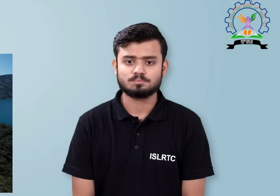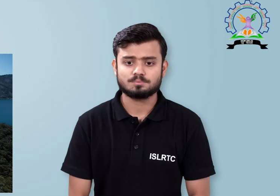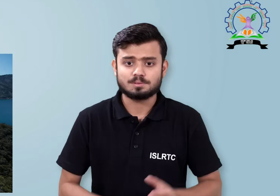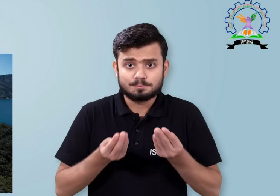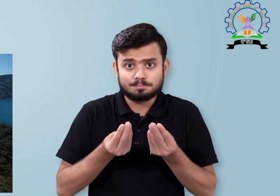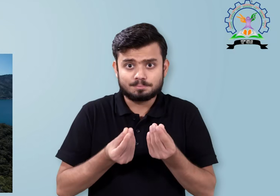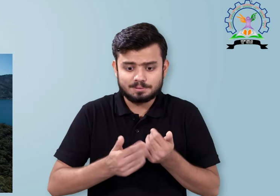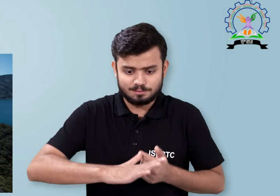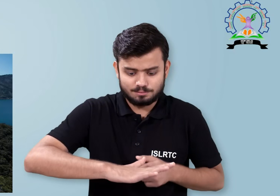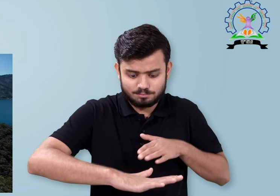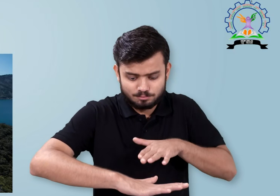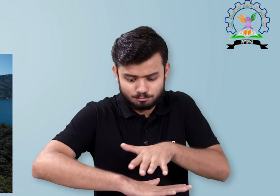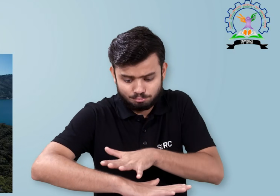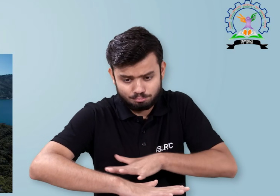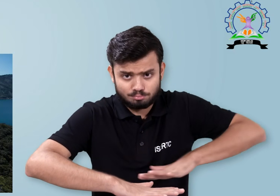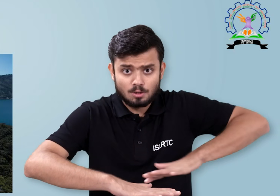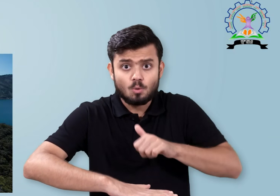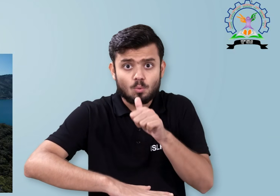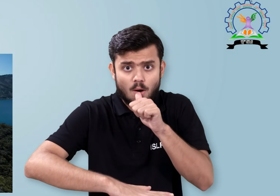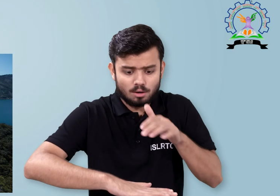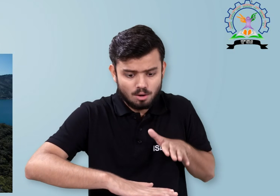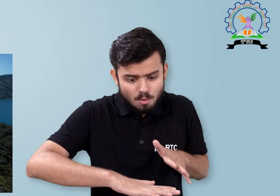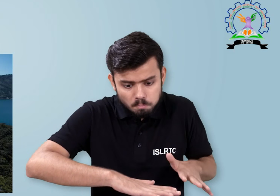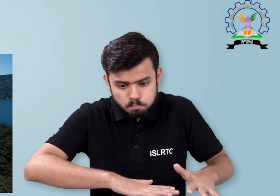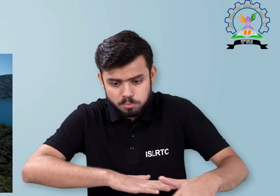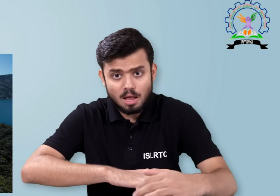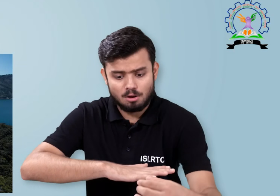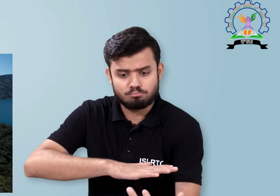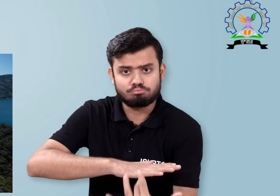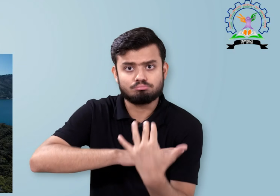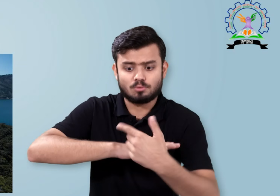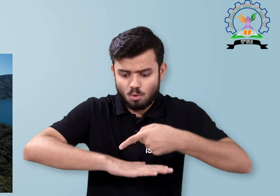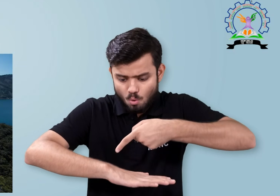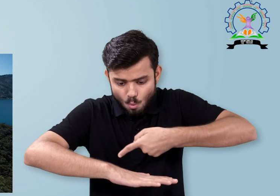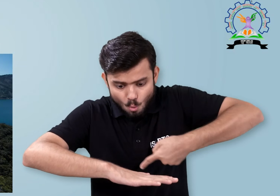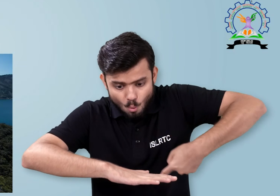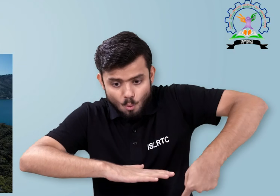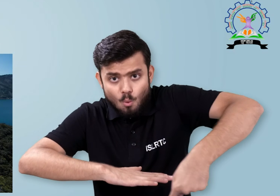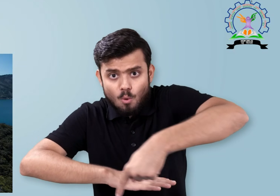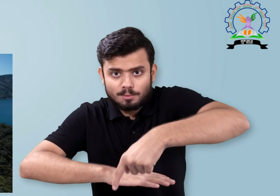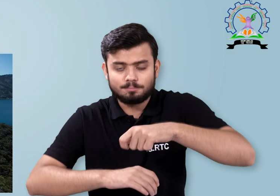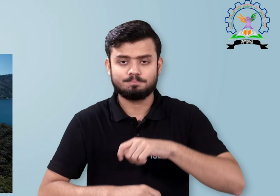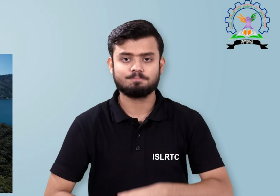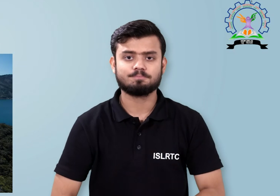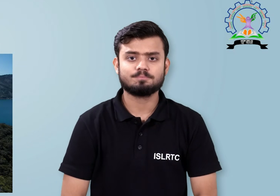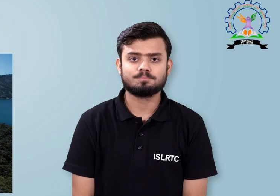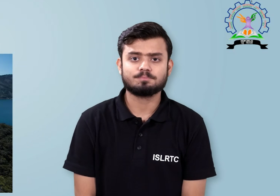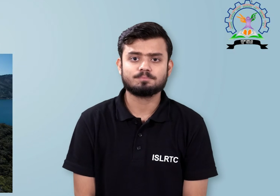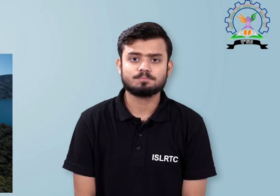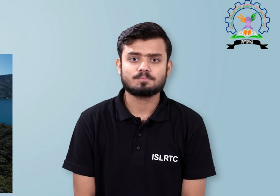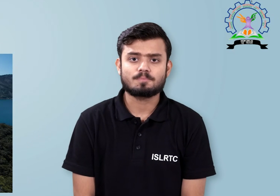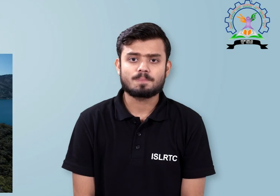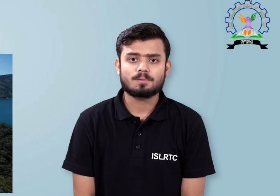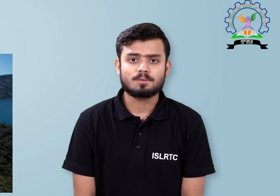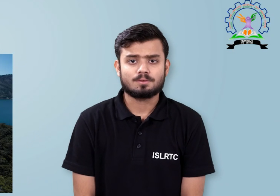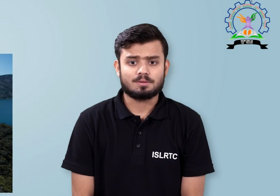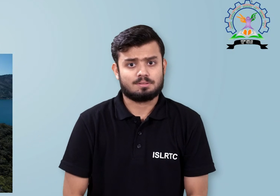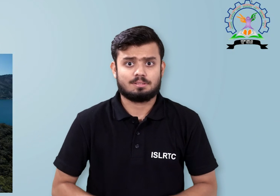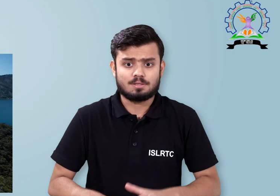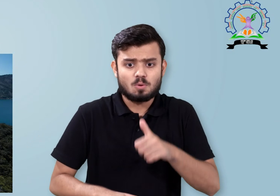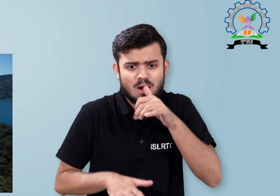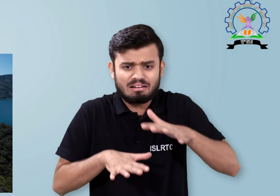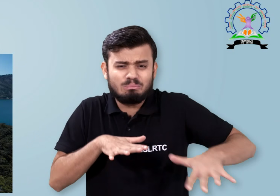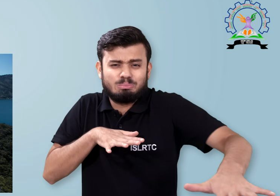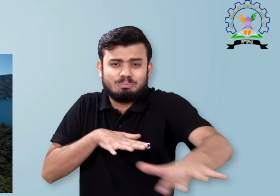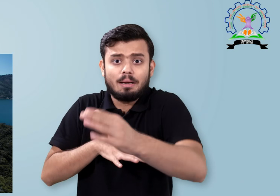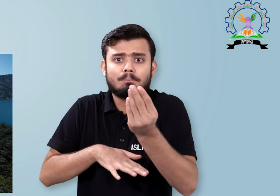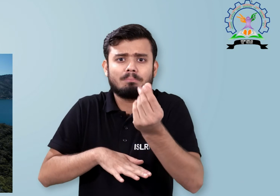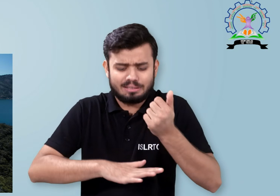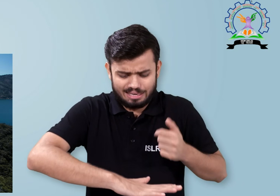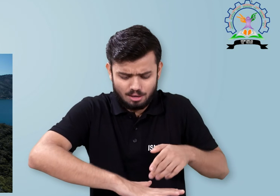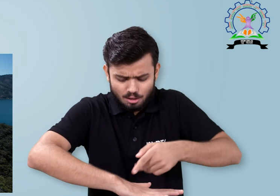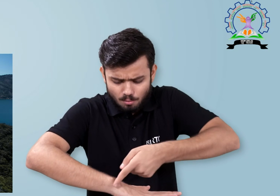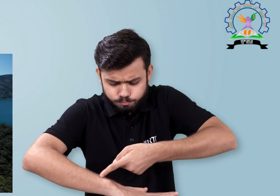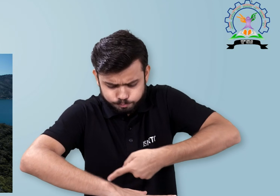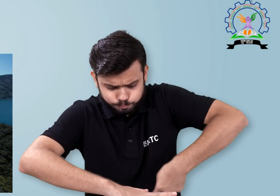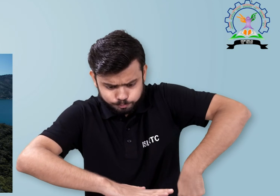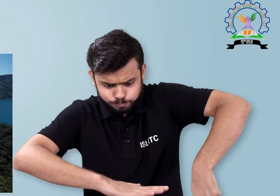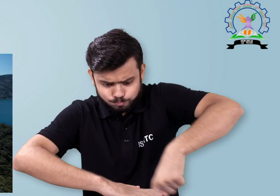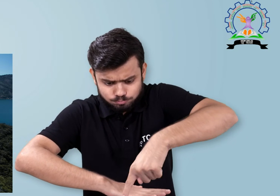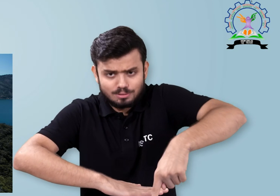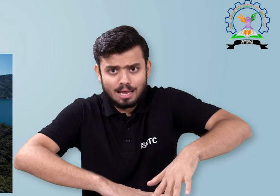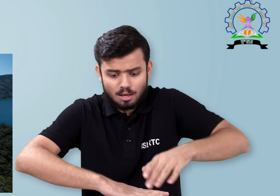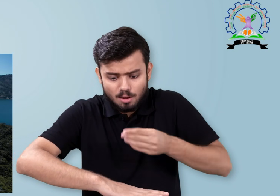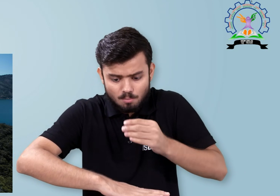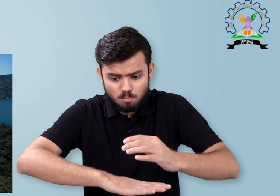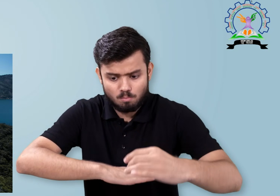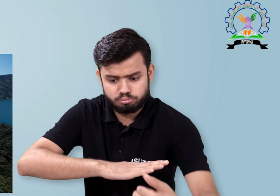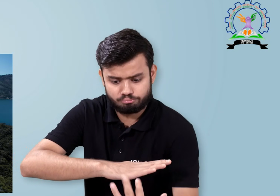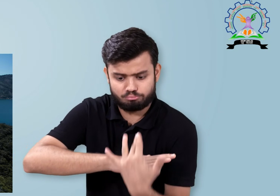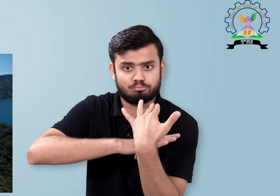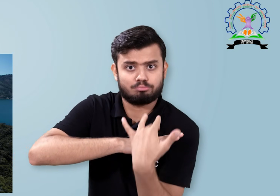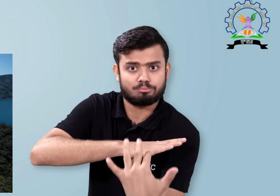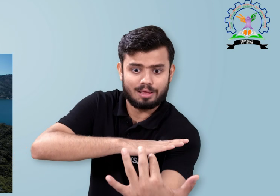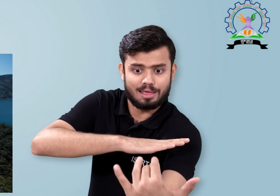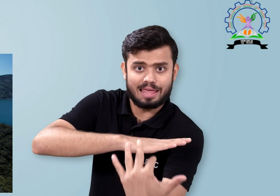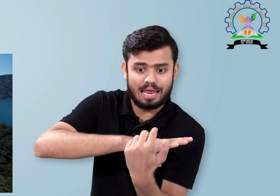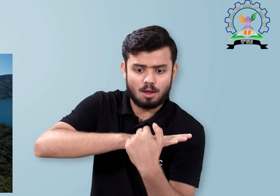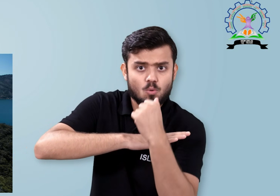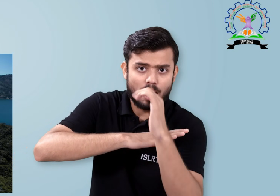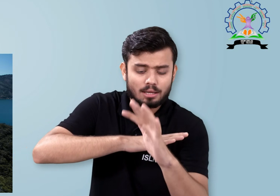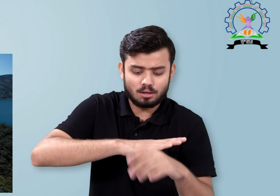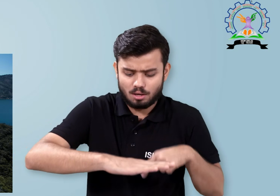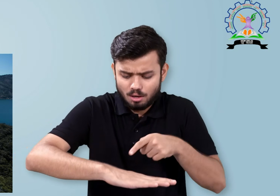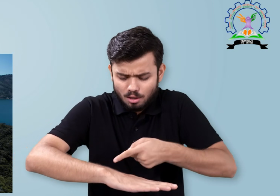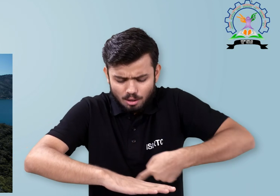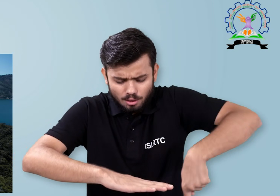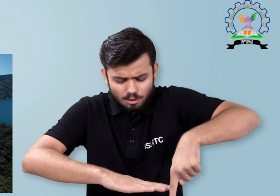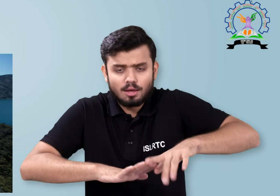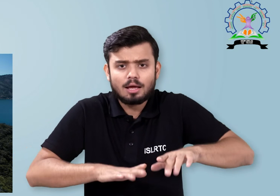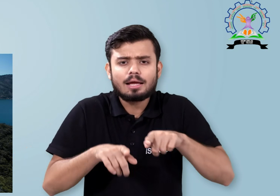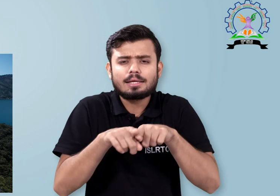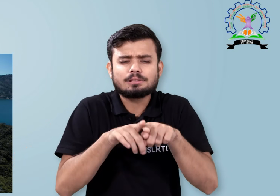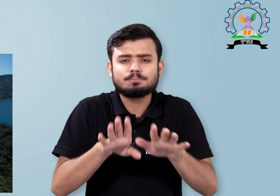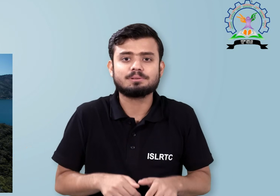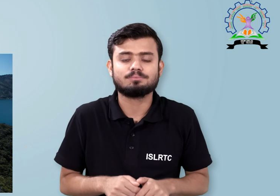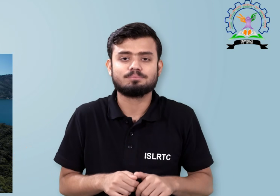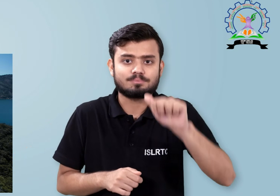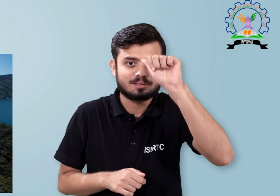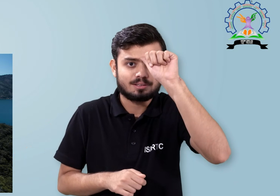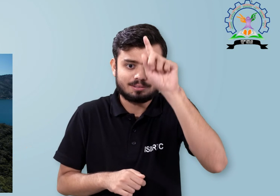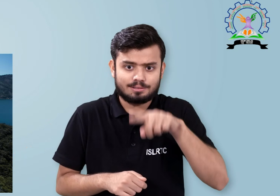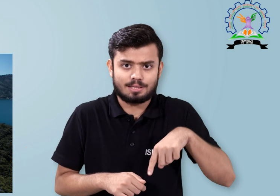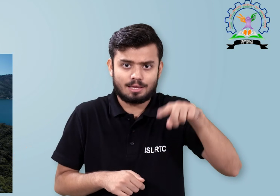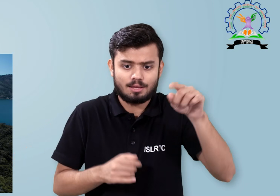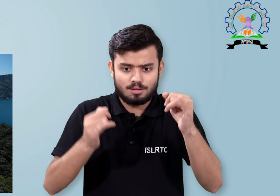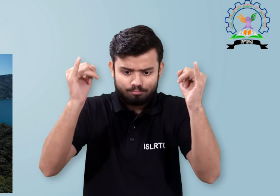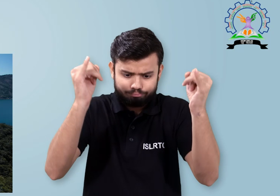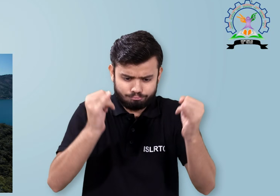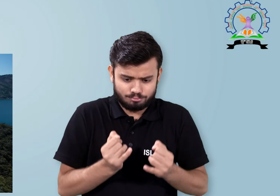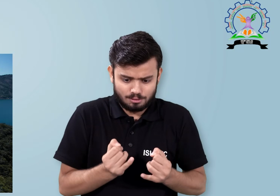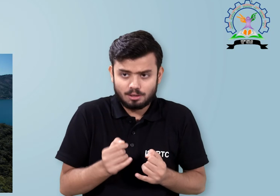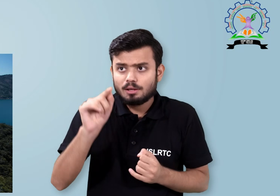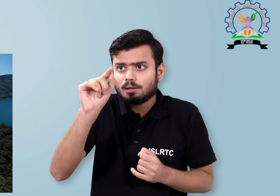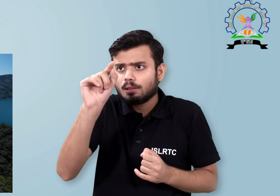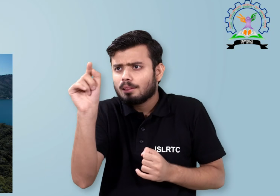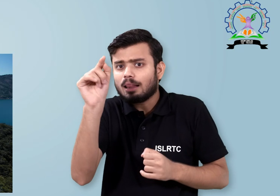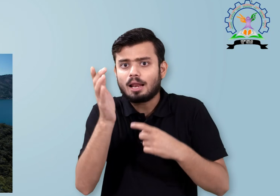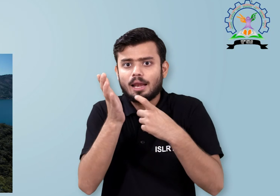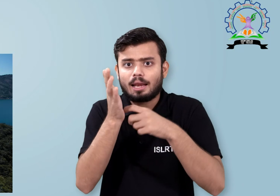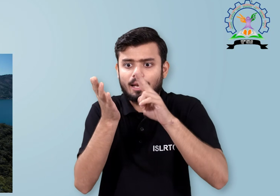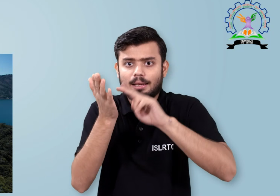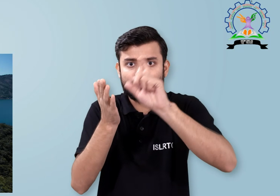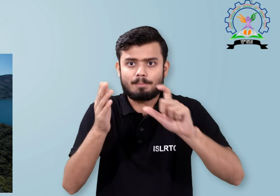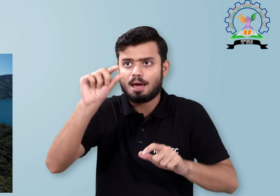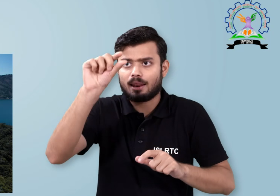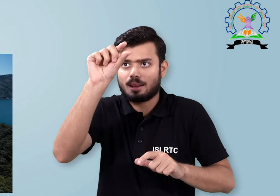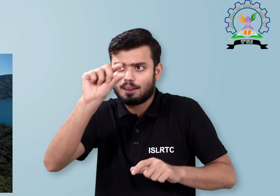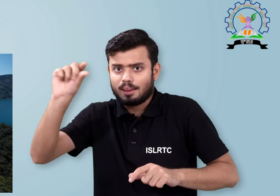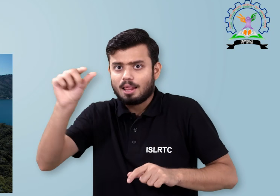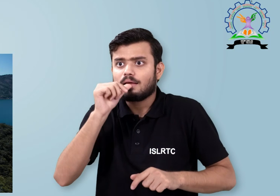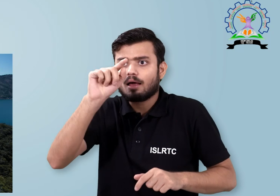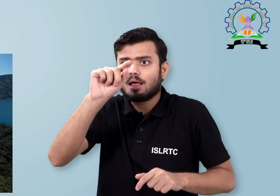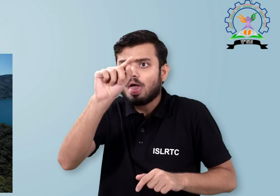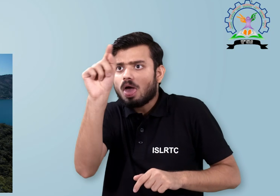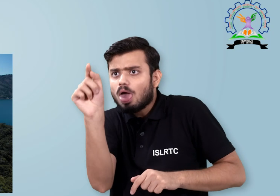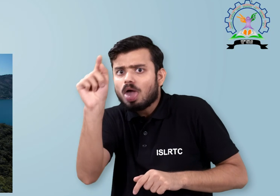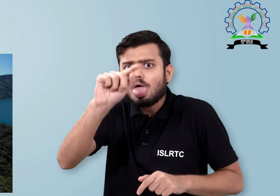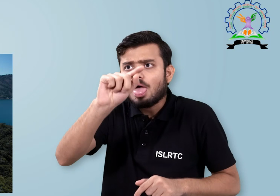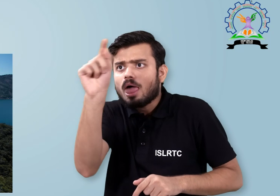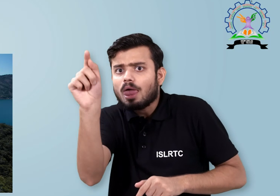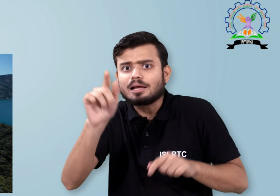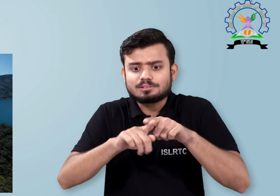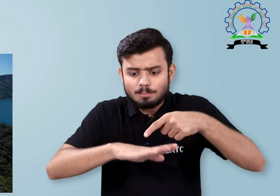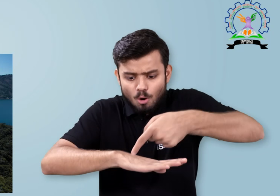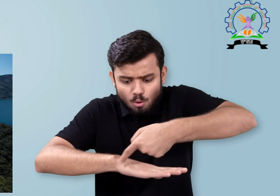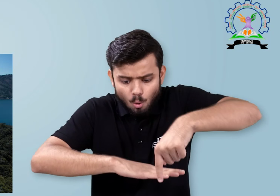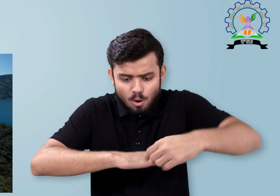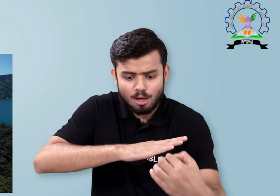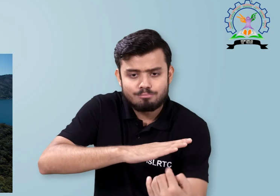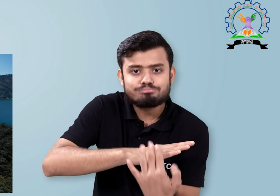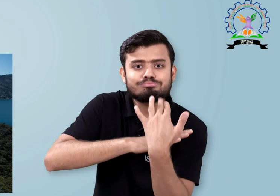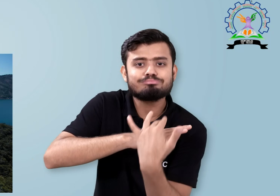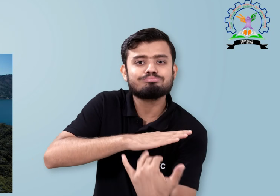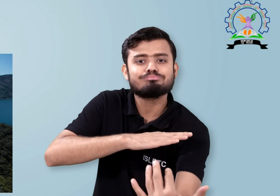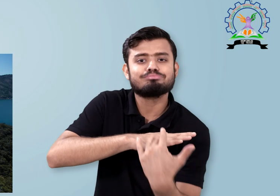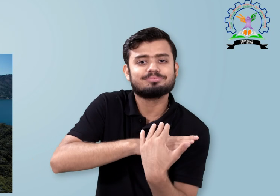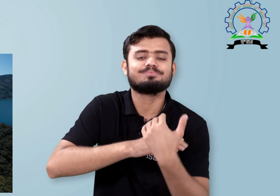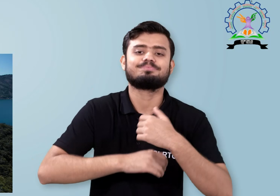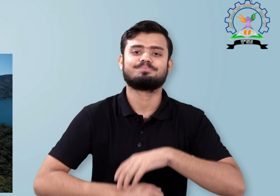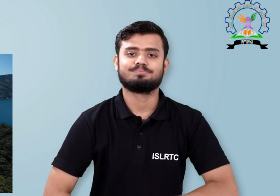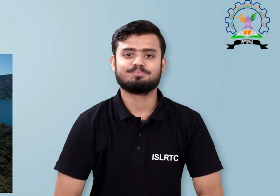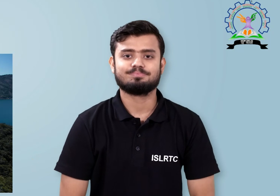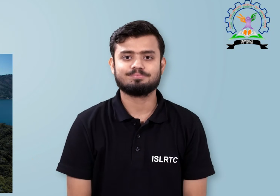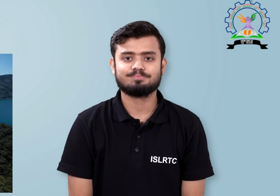Bay A broad inlet of the sea where the land curves inwards.